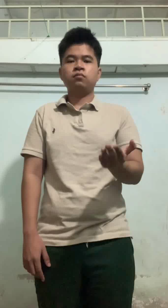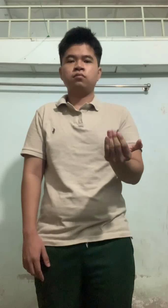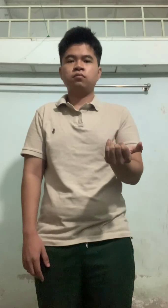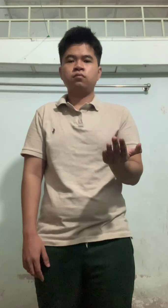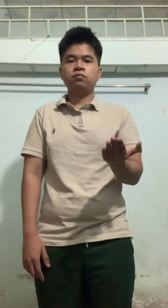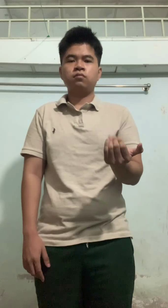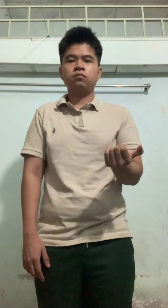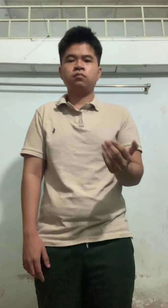yeu cau